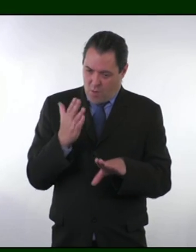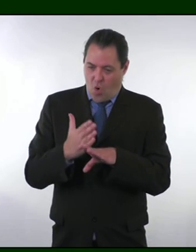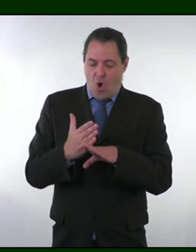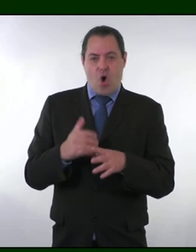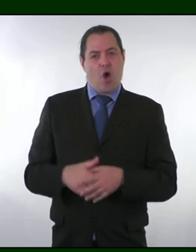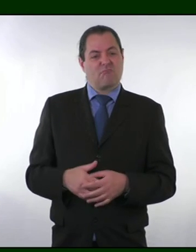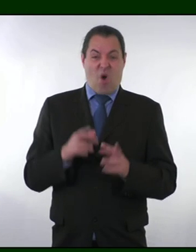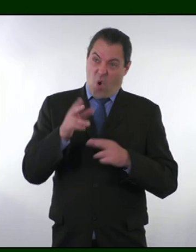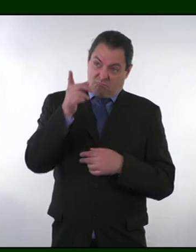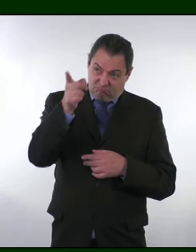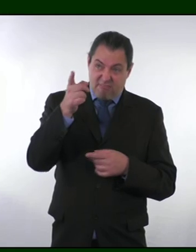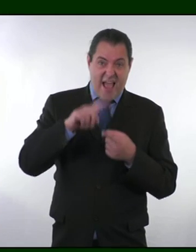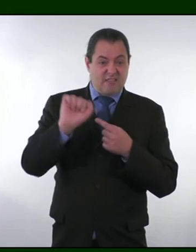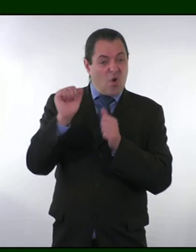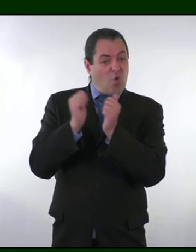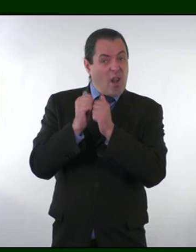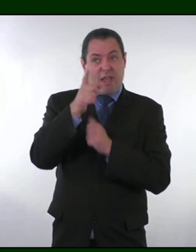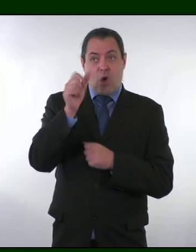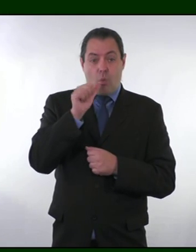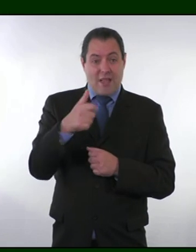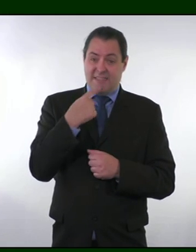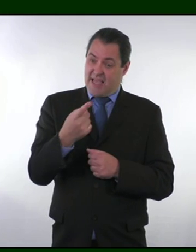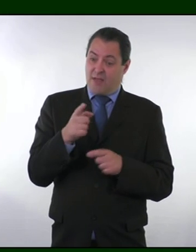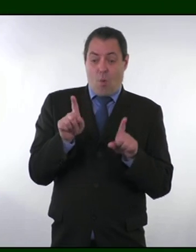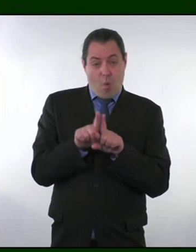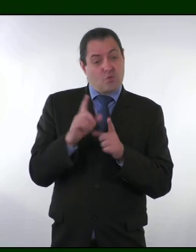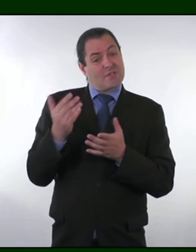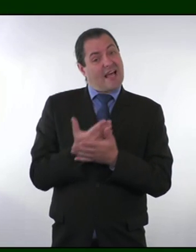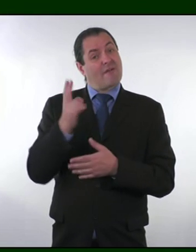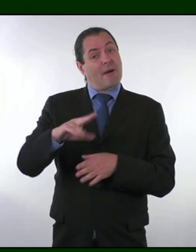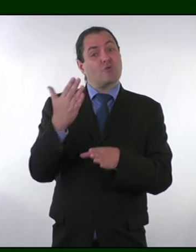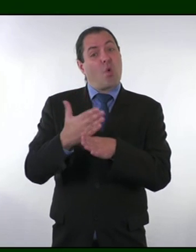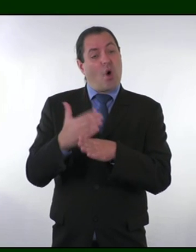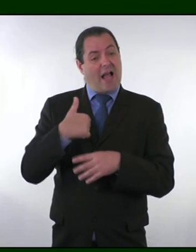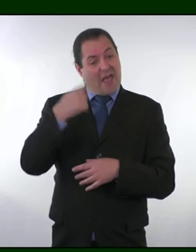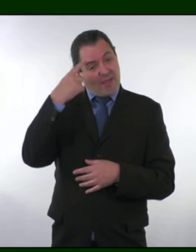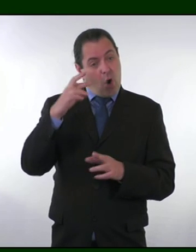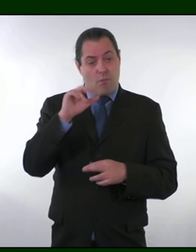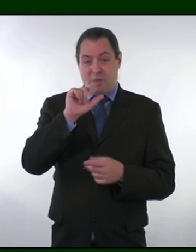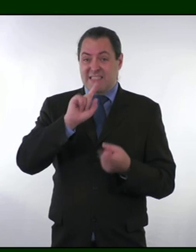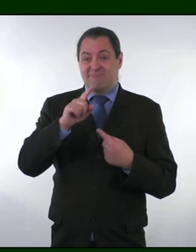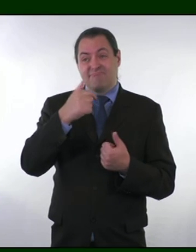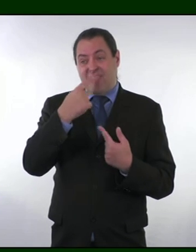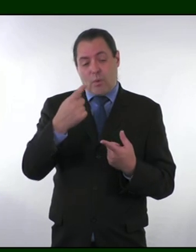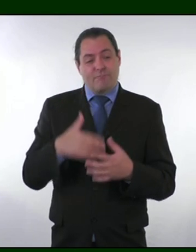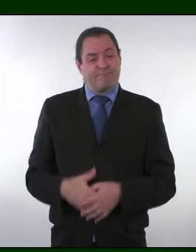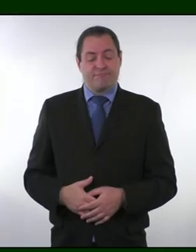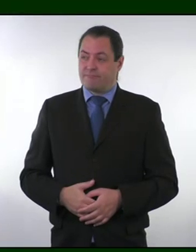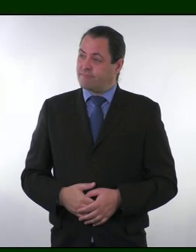So I hope that she and her colleagues will say that it is also safe to go back to work in a covid-secure way.